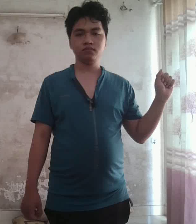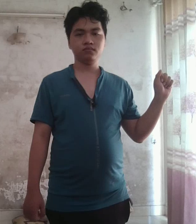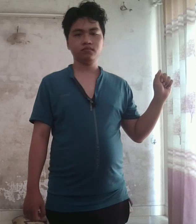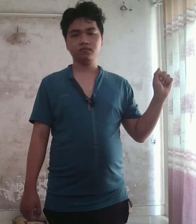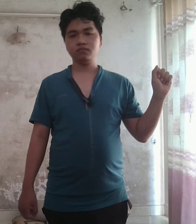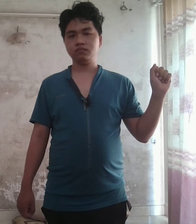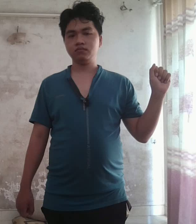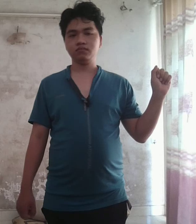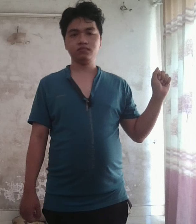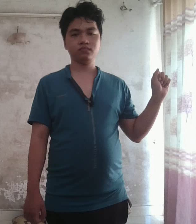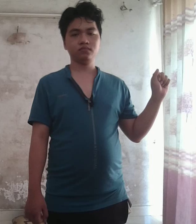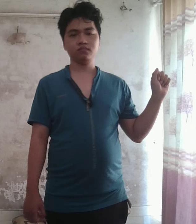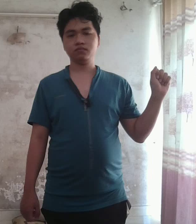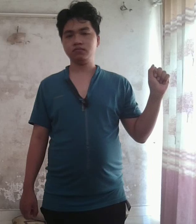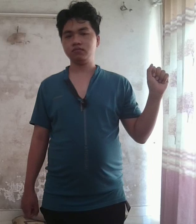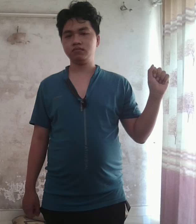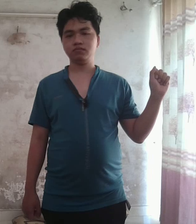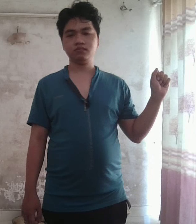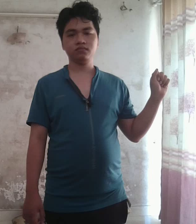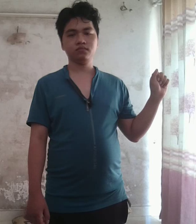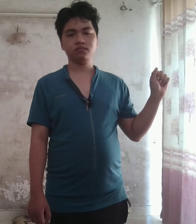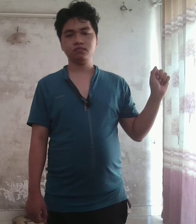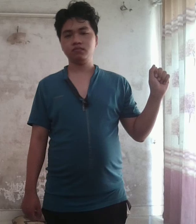a